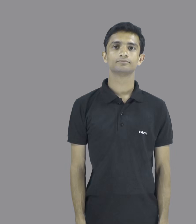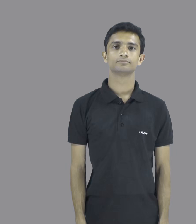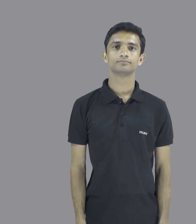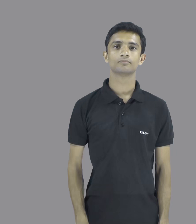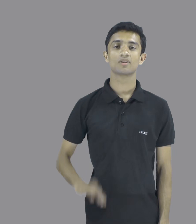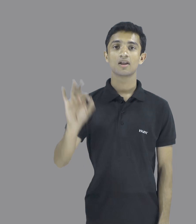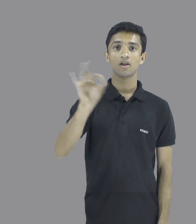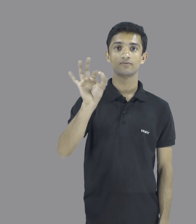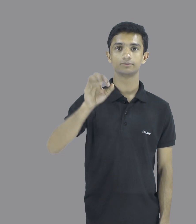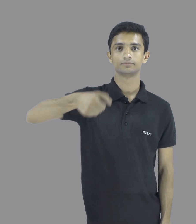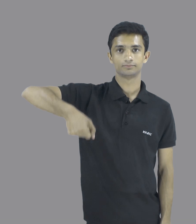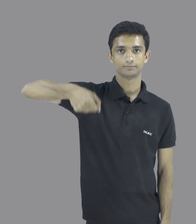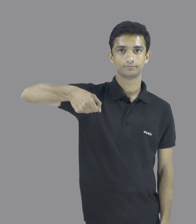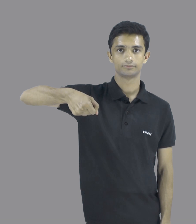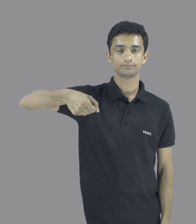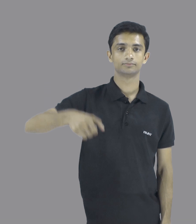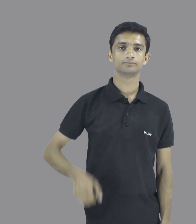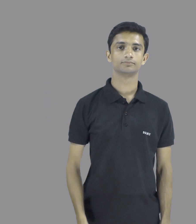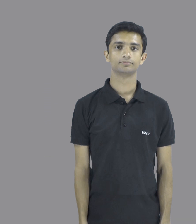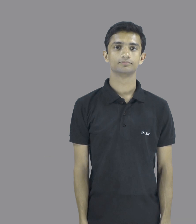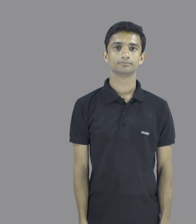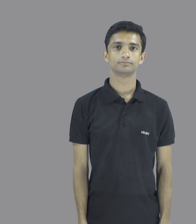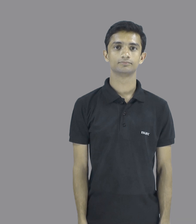Briefcase